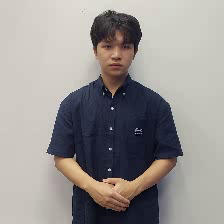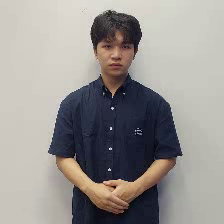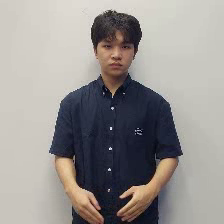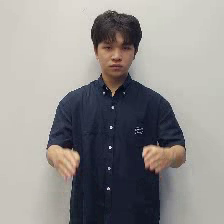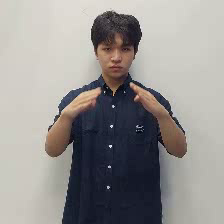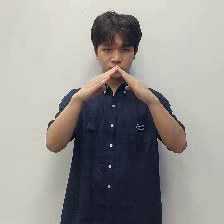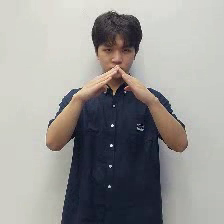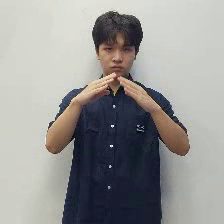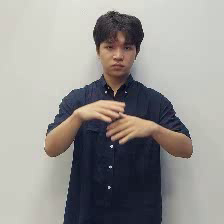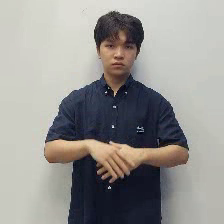Nhà